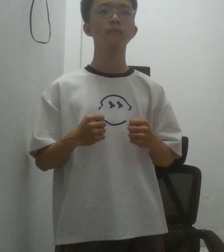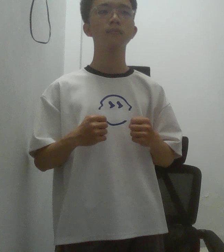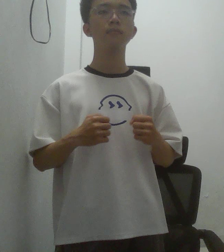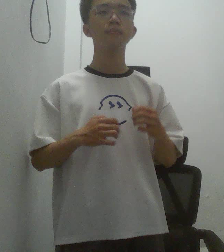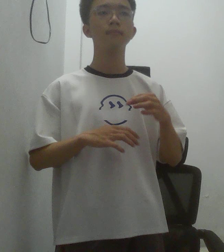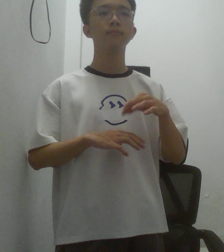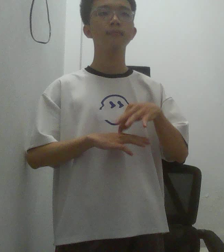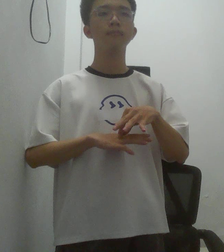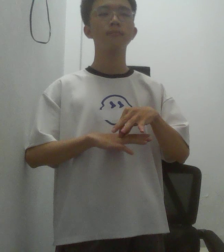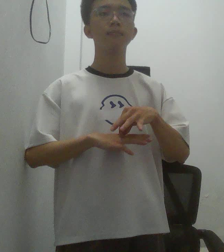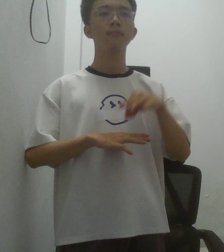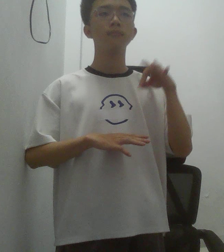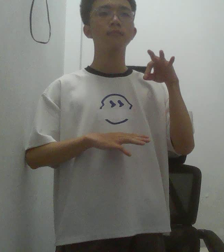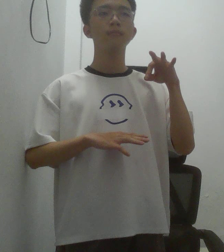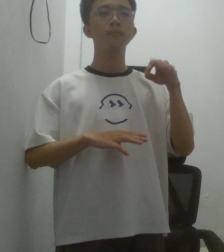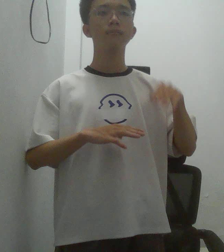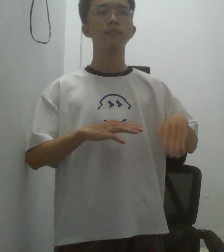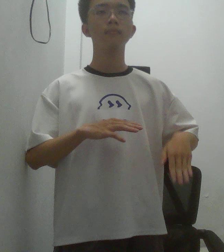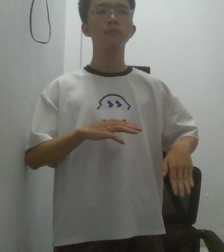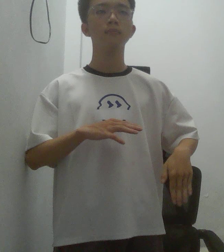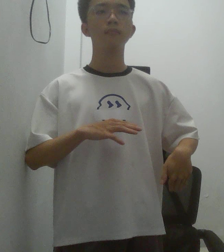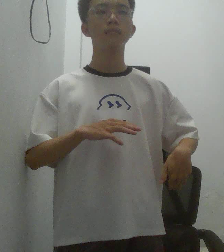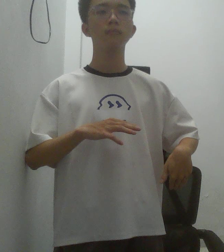tuan sau